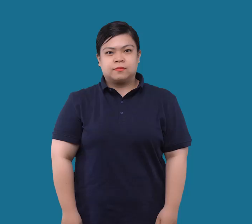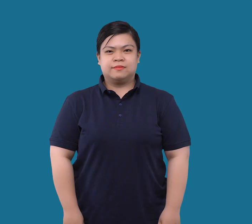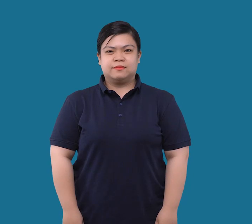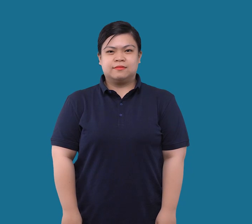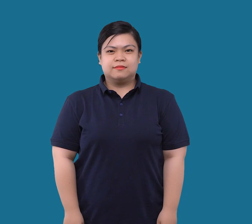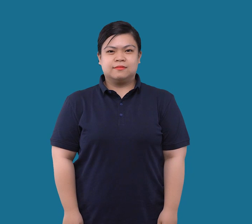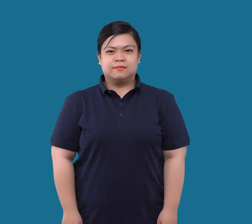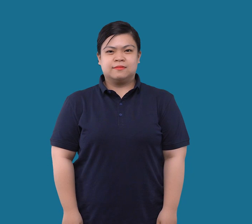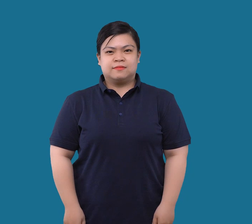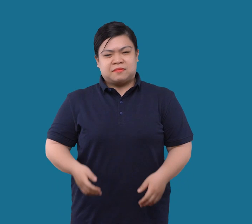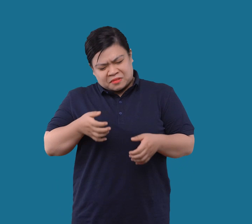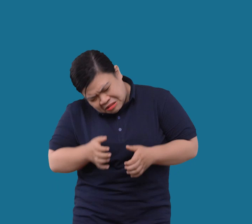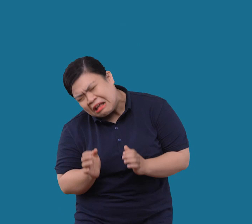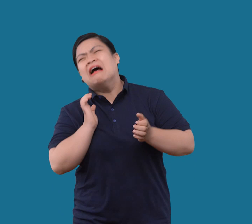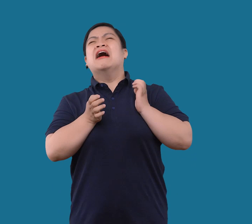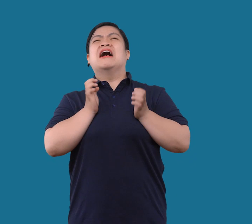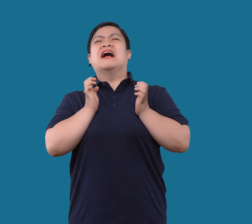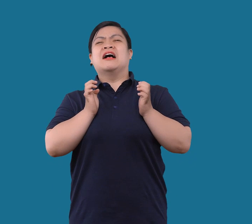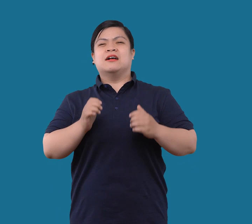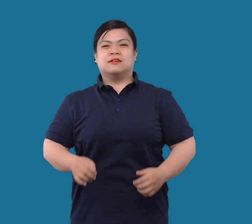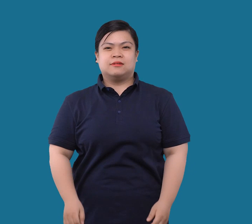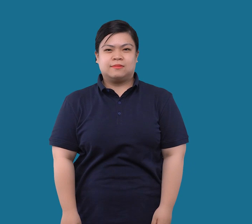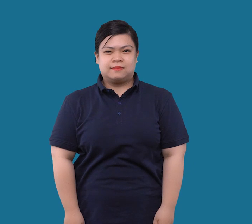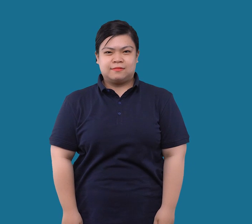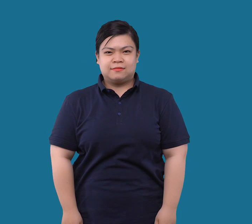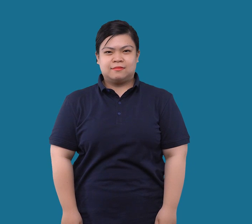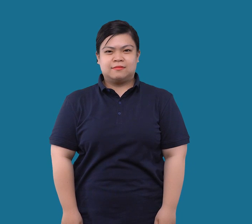cất tiếng khóc